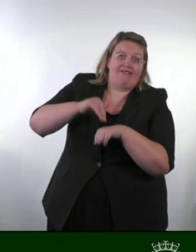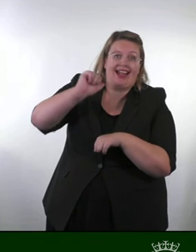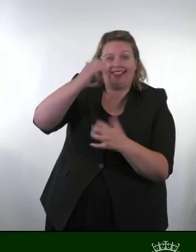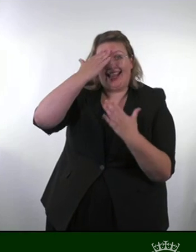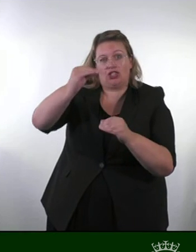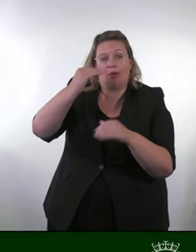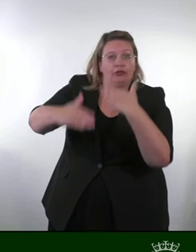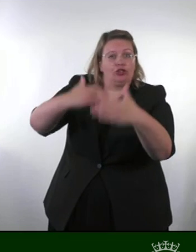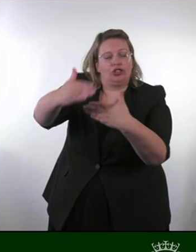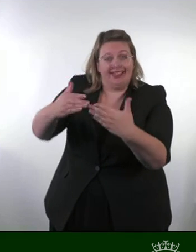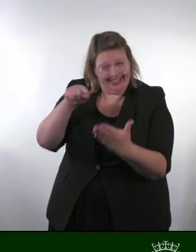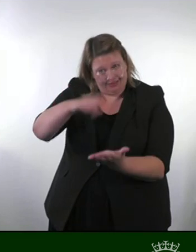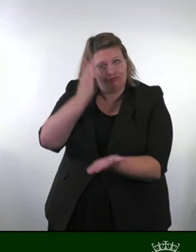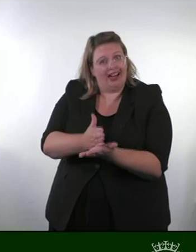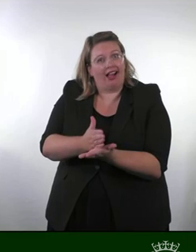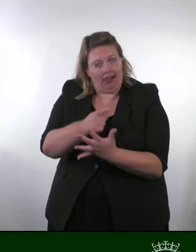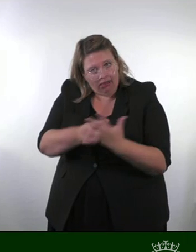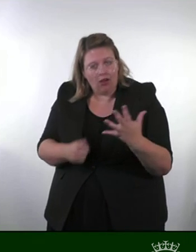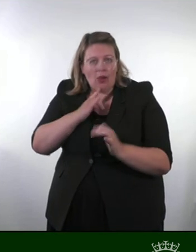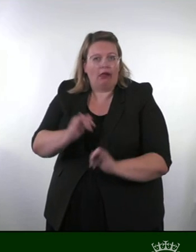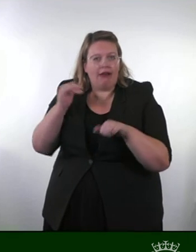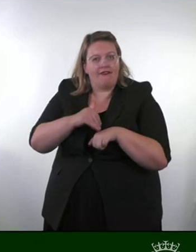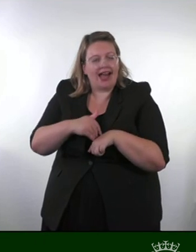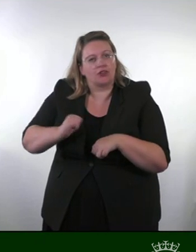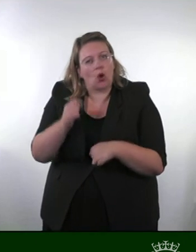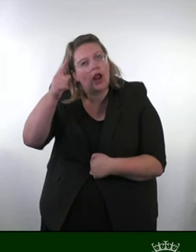That, Mr Speaker, is the reality.